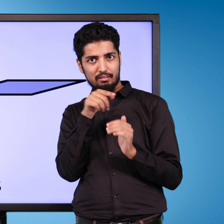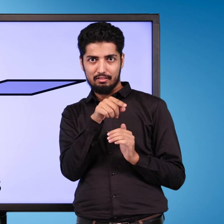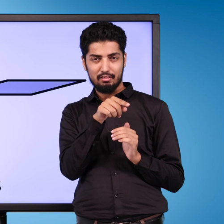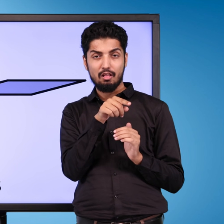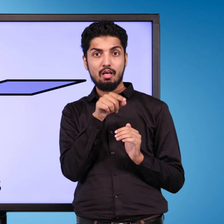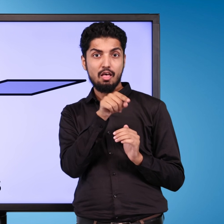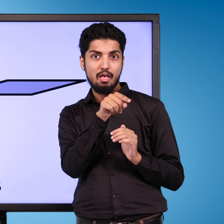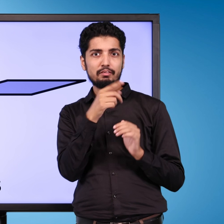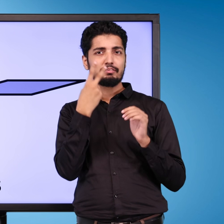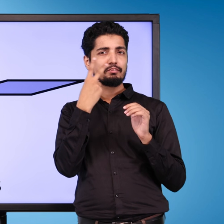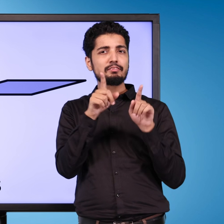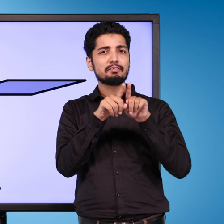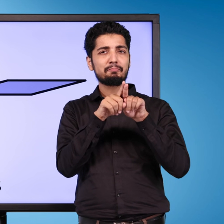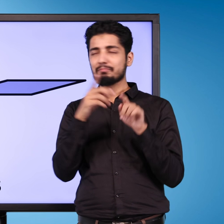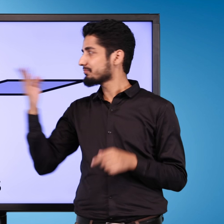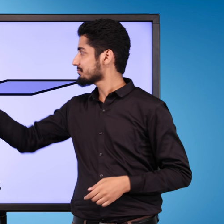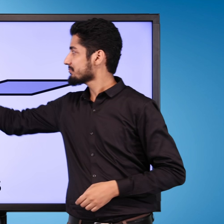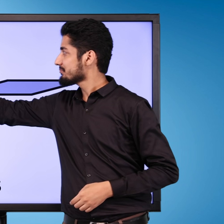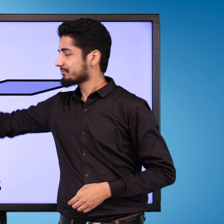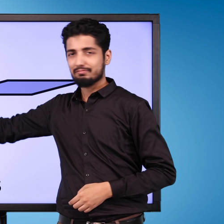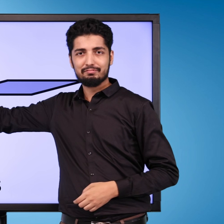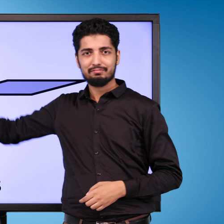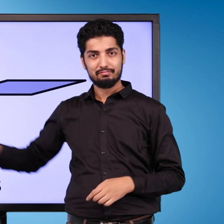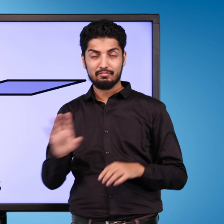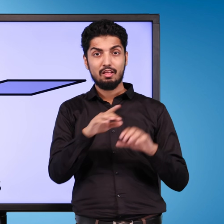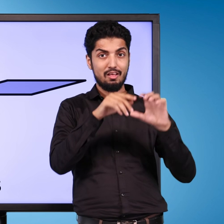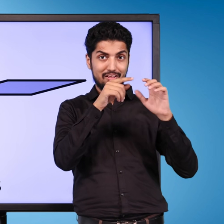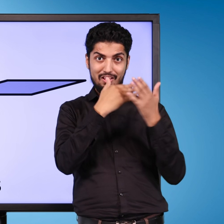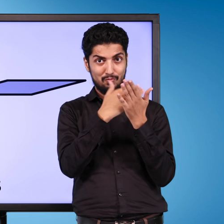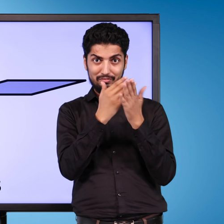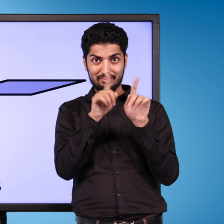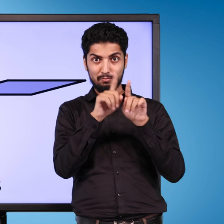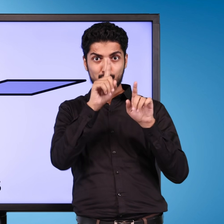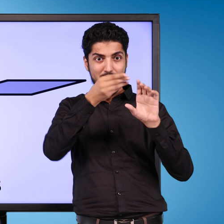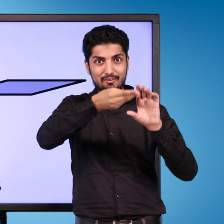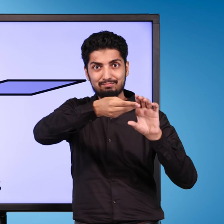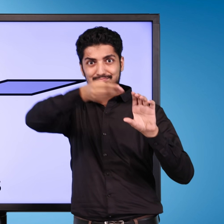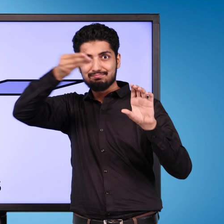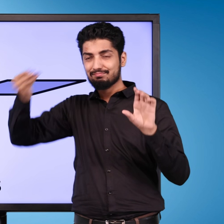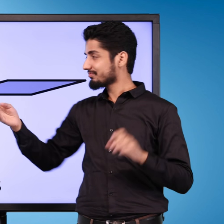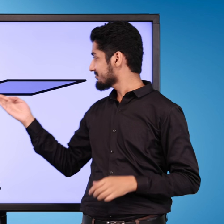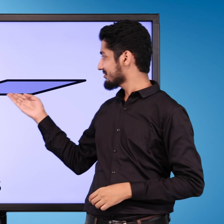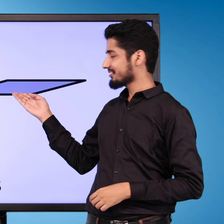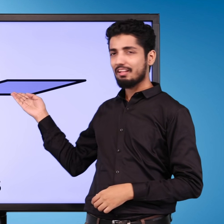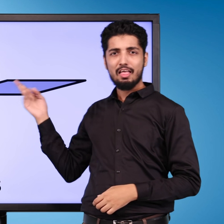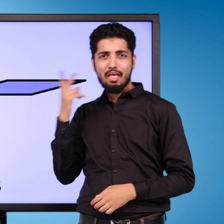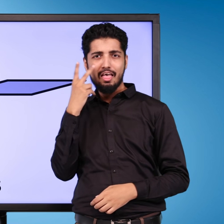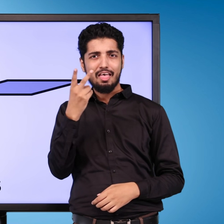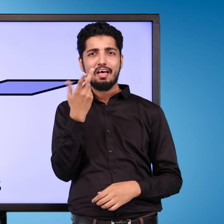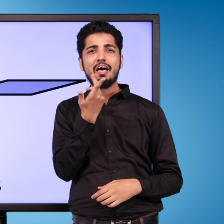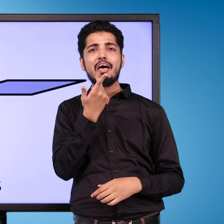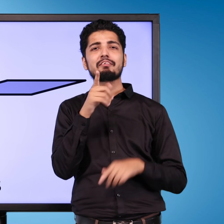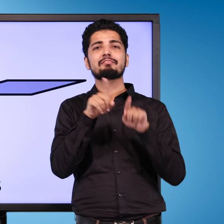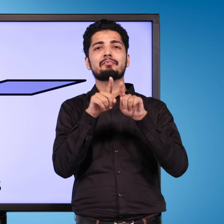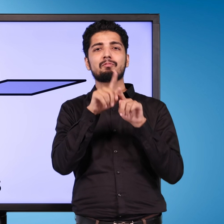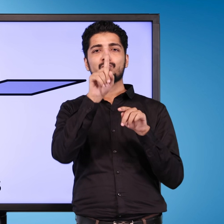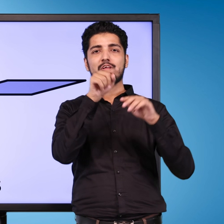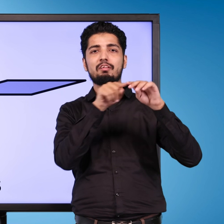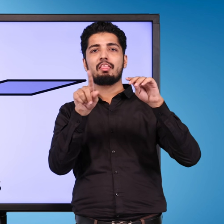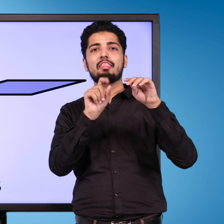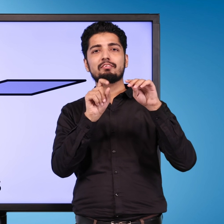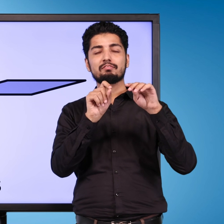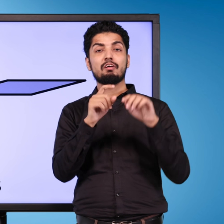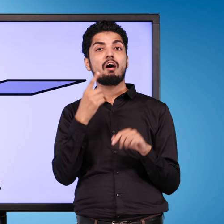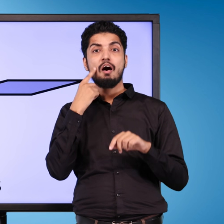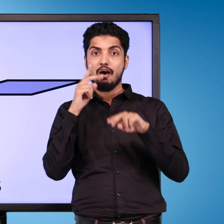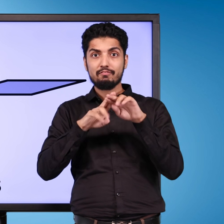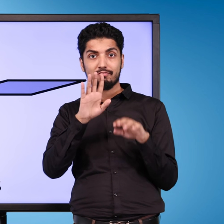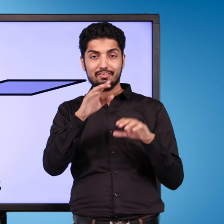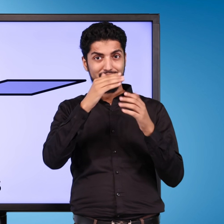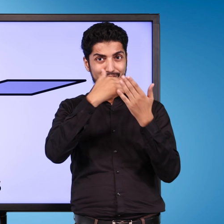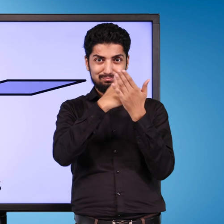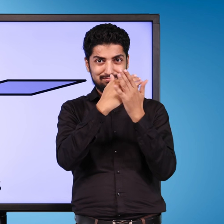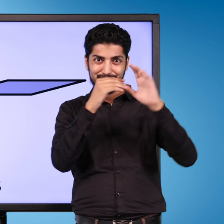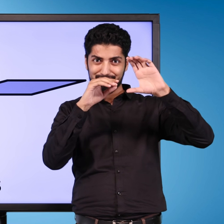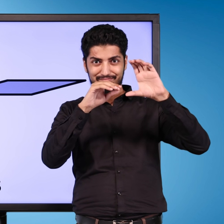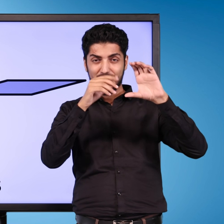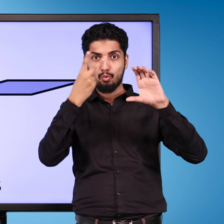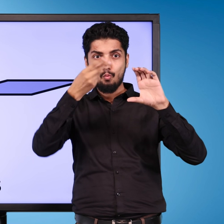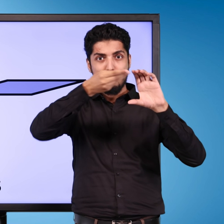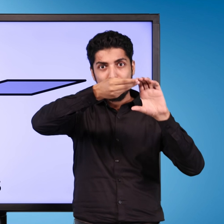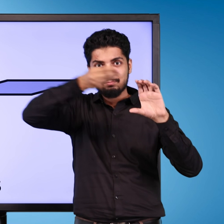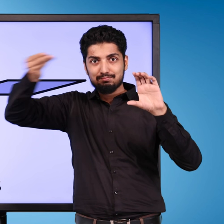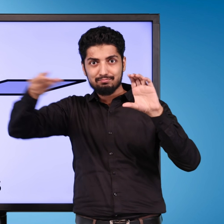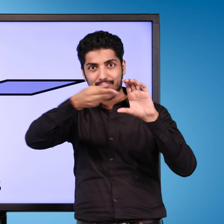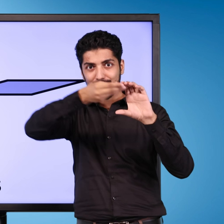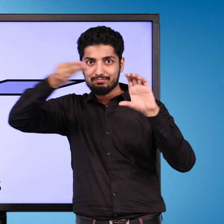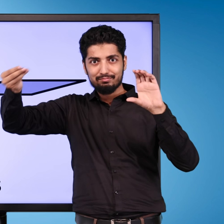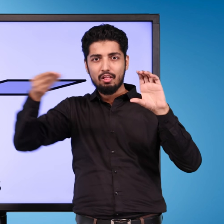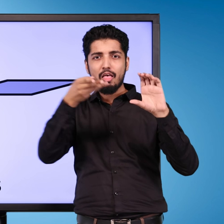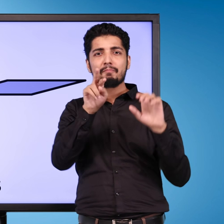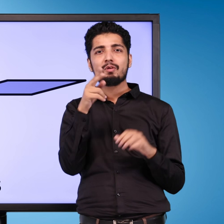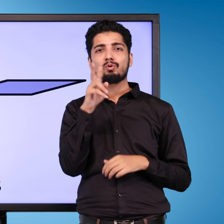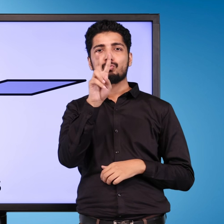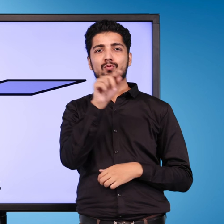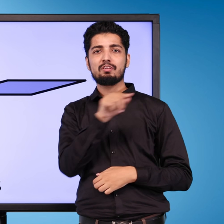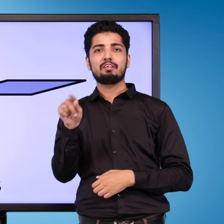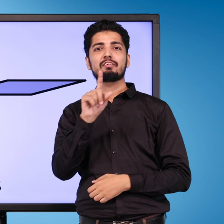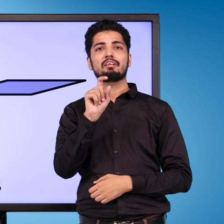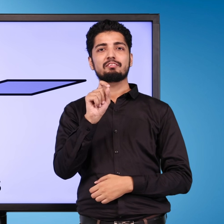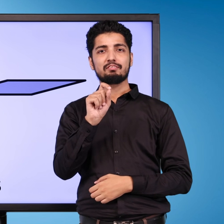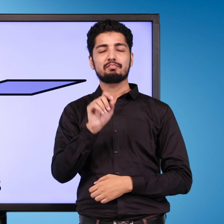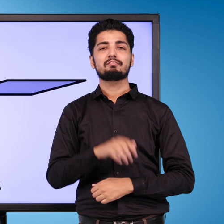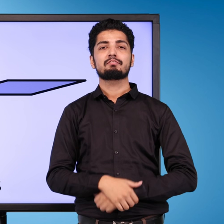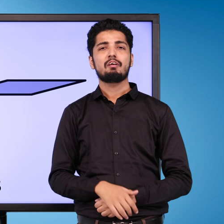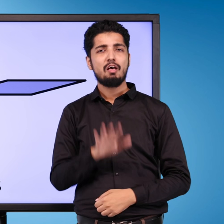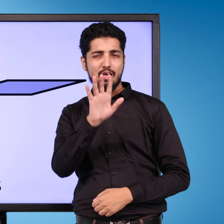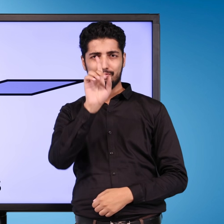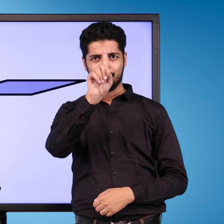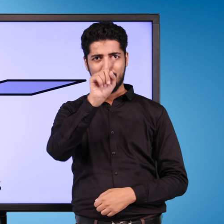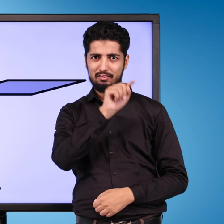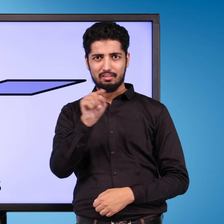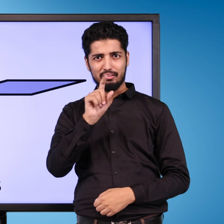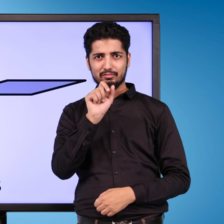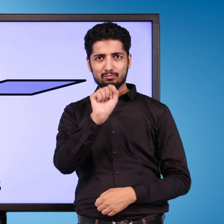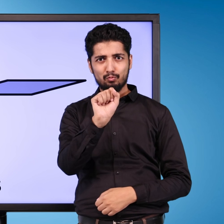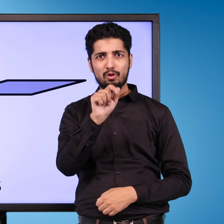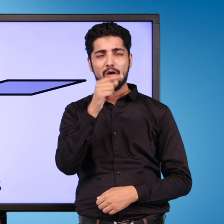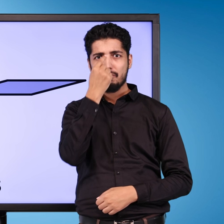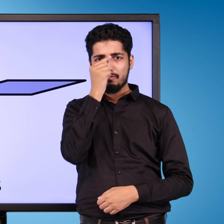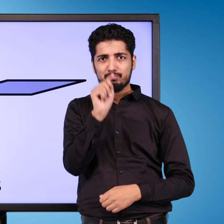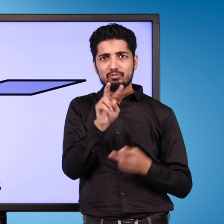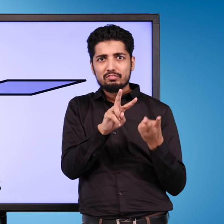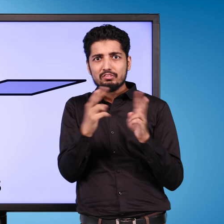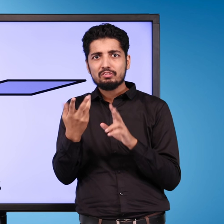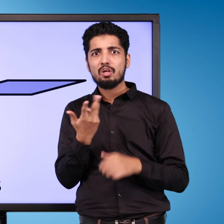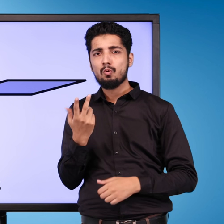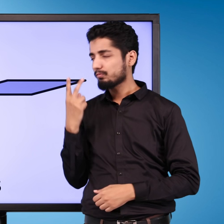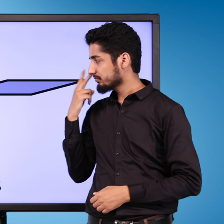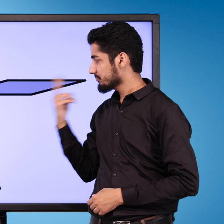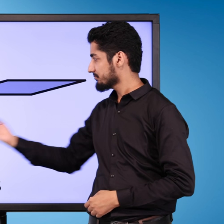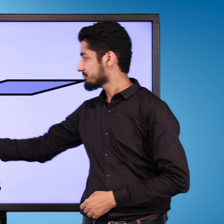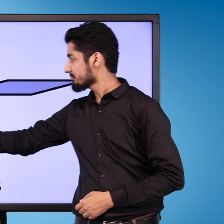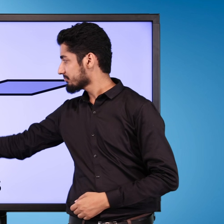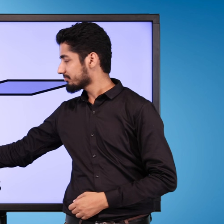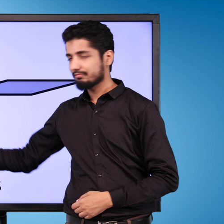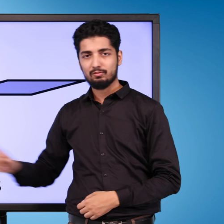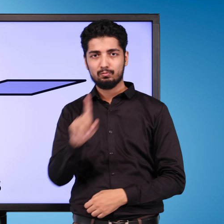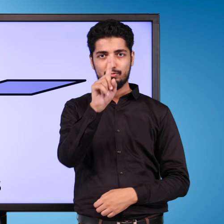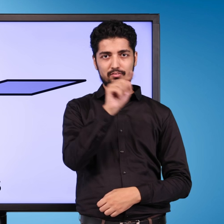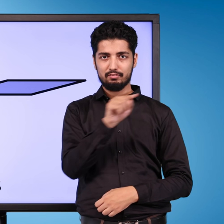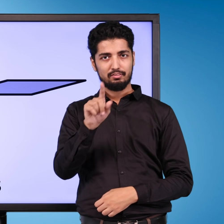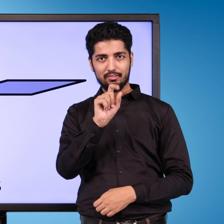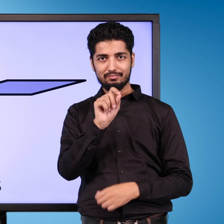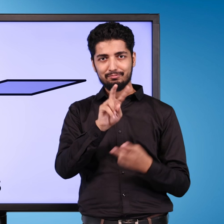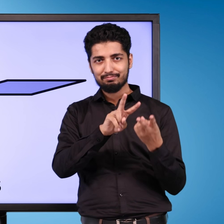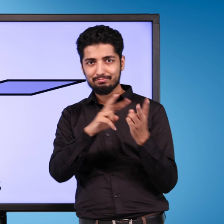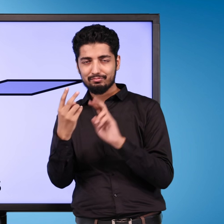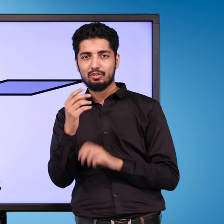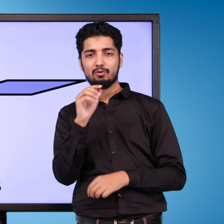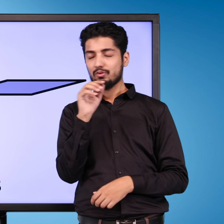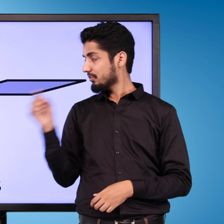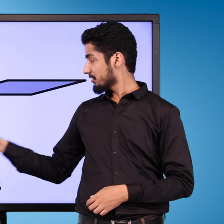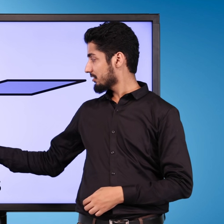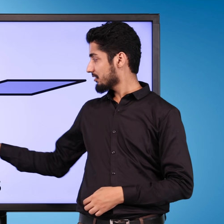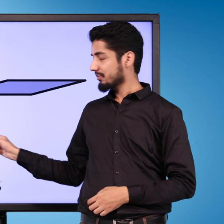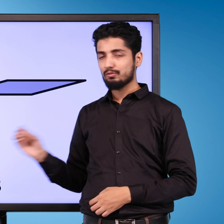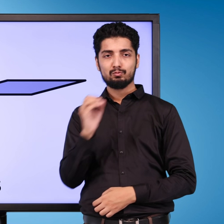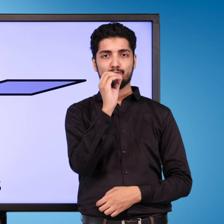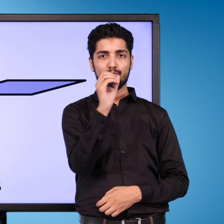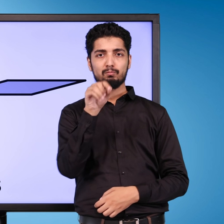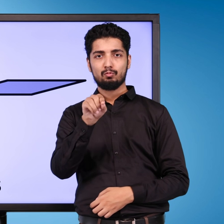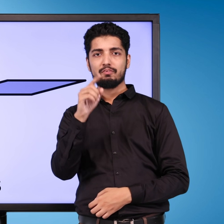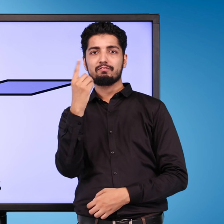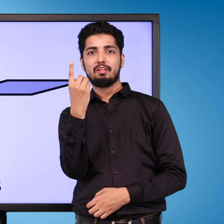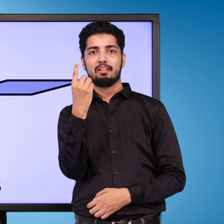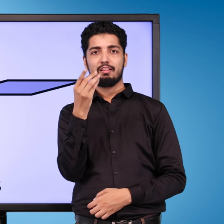or one-tenth of that unit 2 parts is 2 tenths, and so on In decimal notation, this is expressed as 0.1 Therefore, tenths is the place value of the